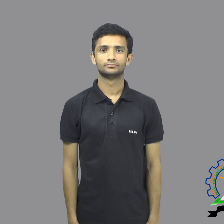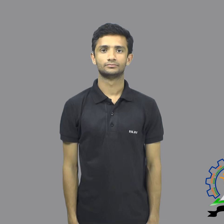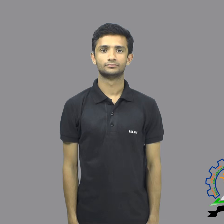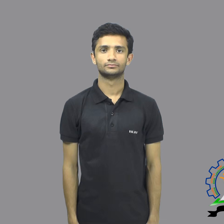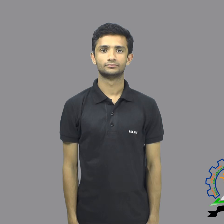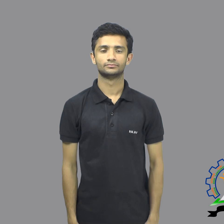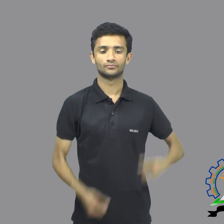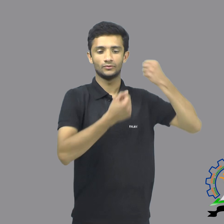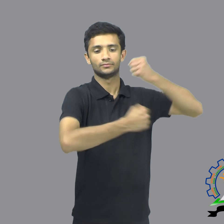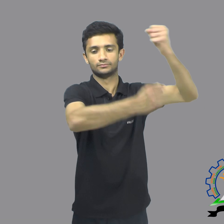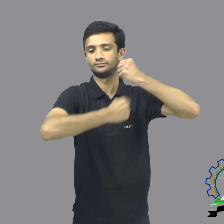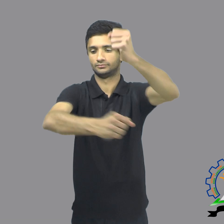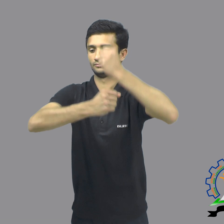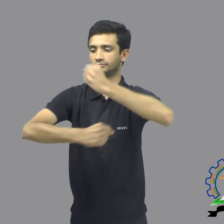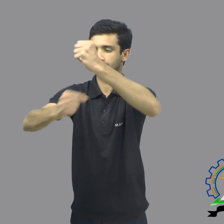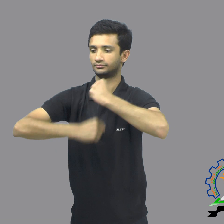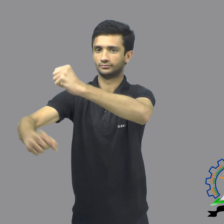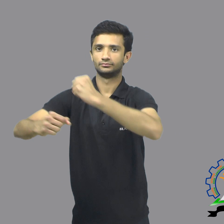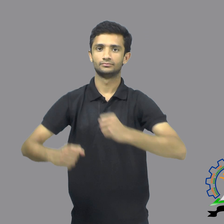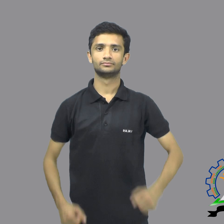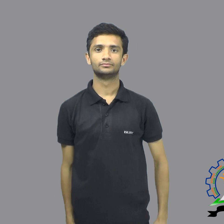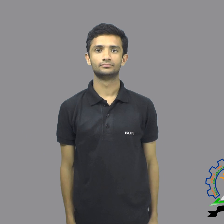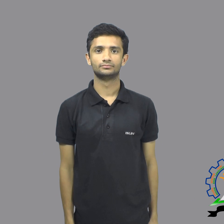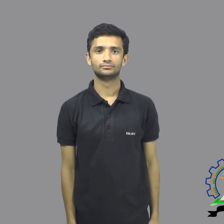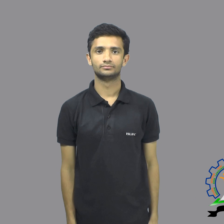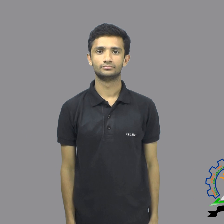Broom